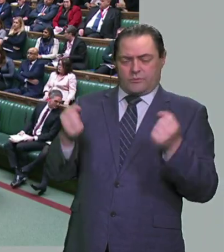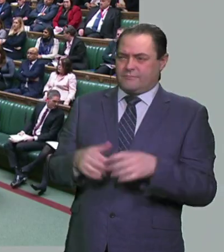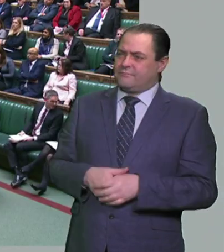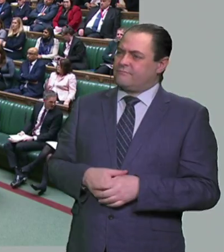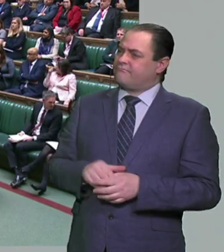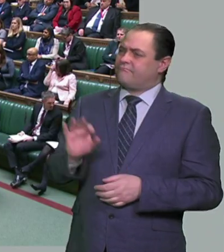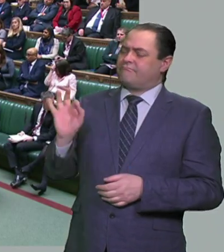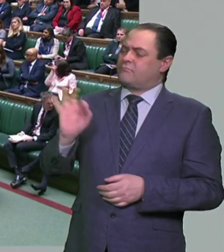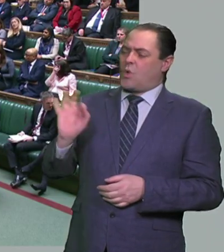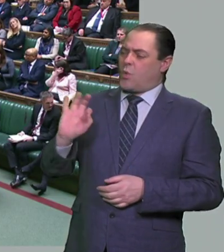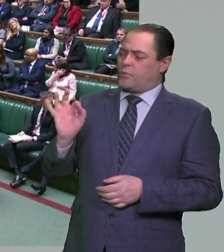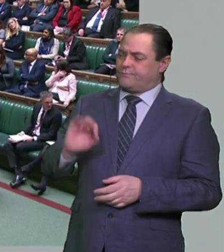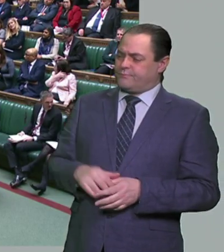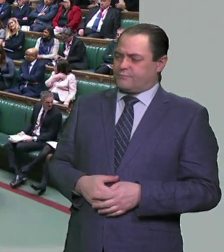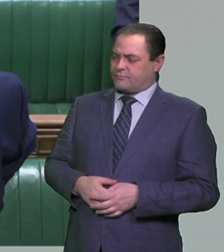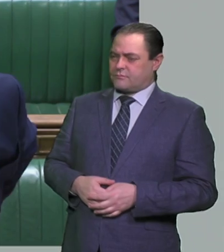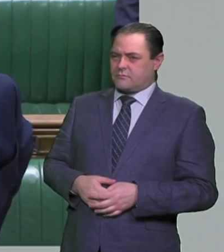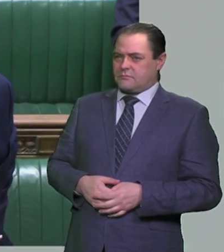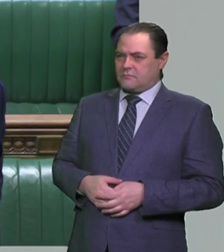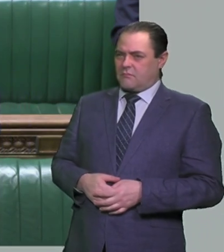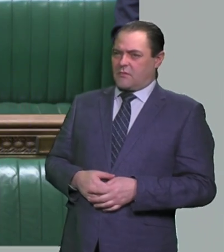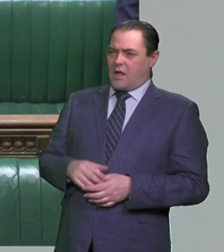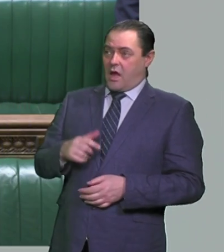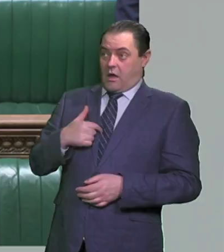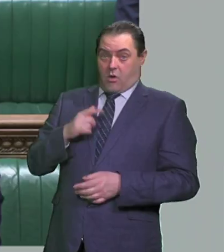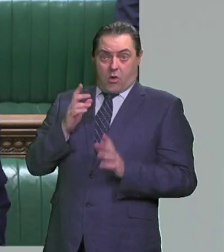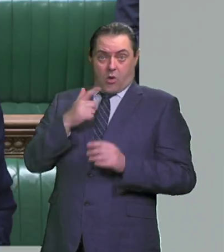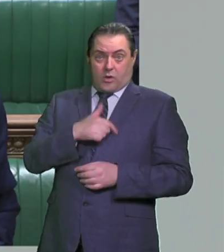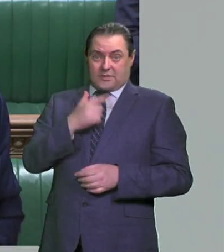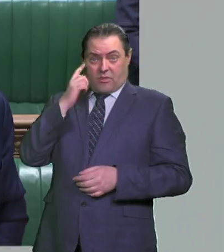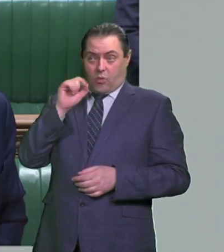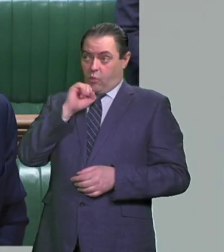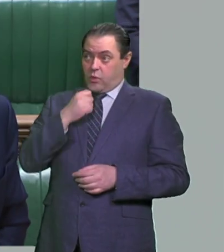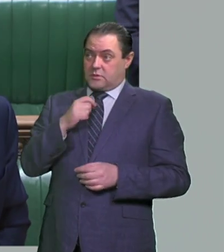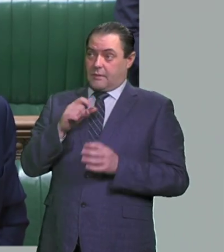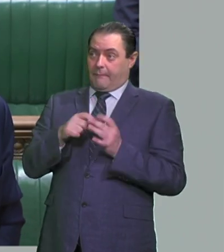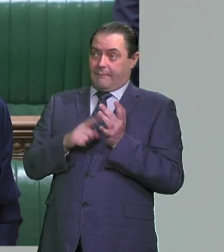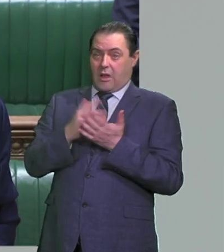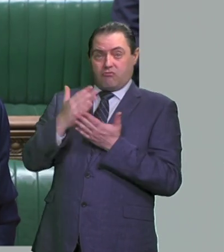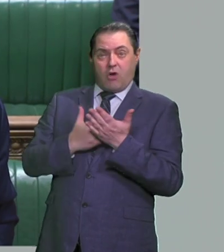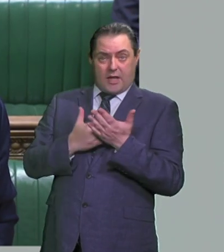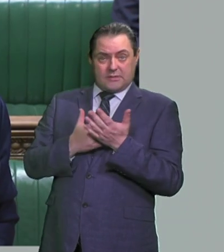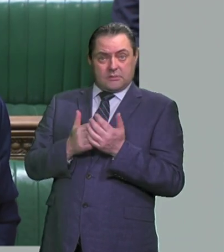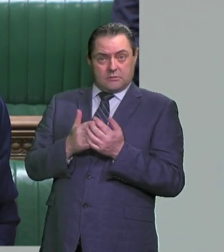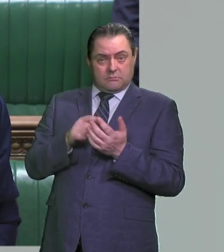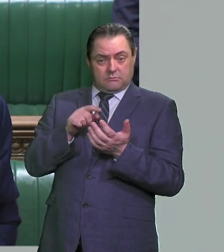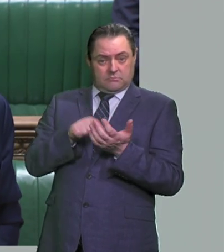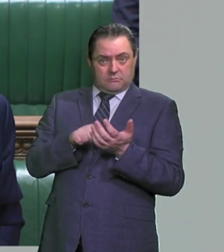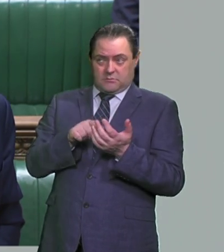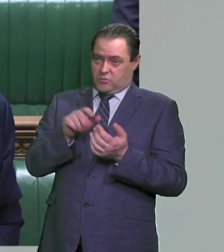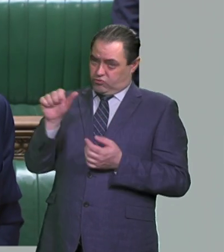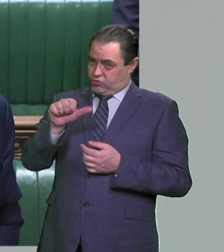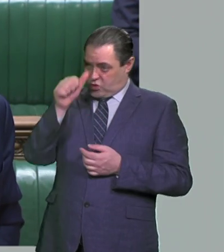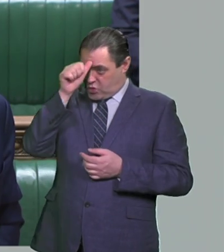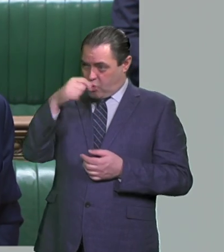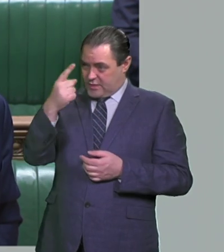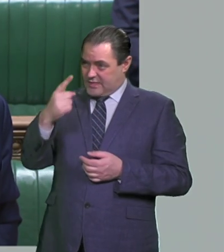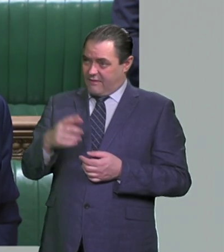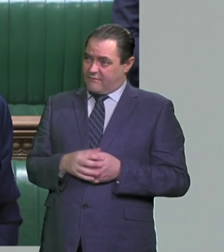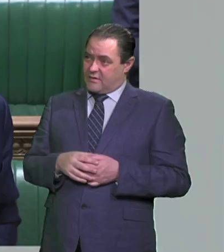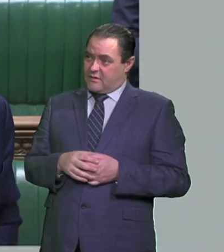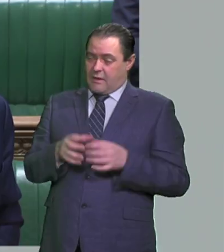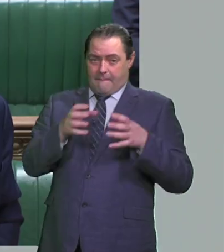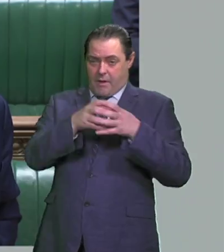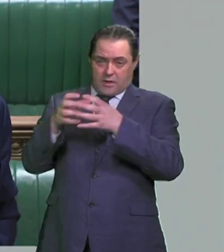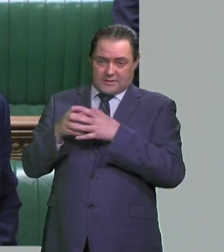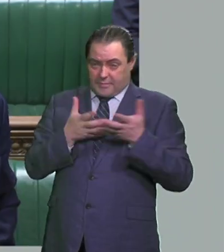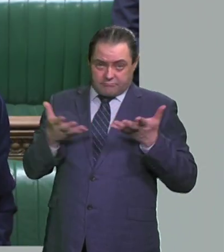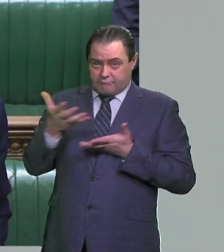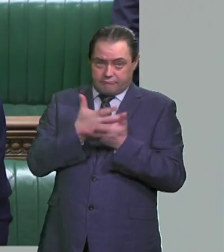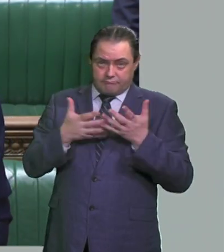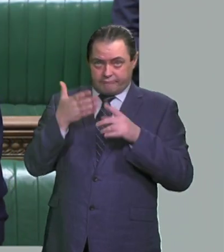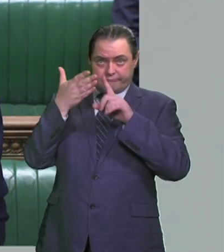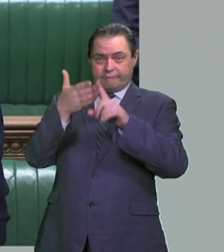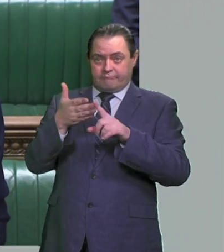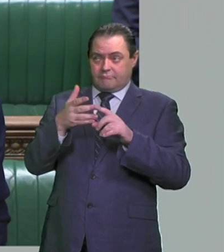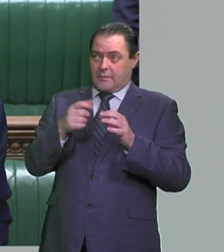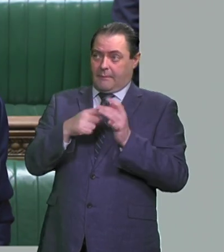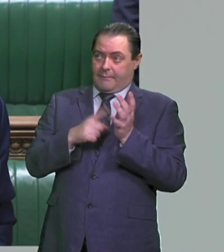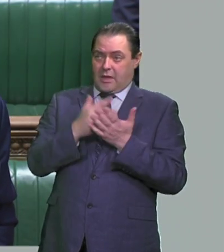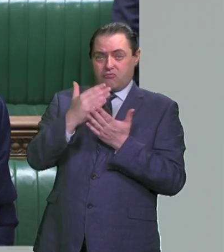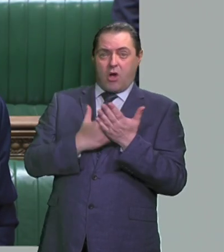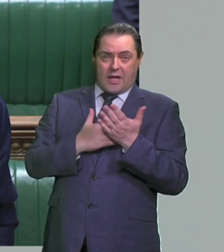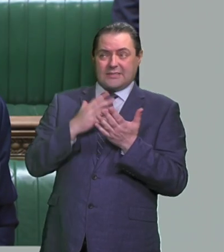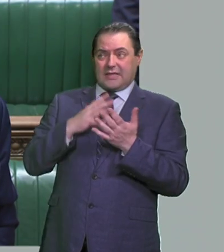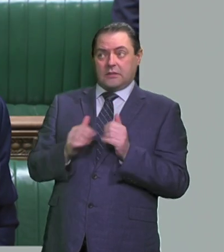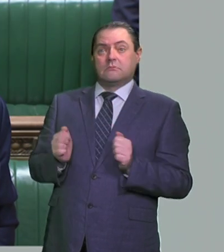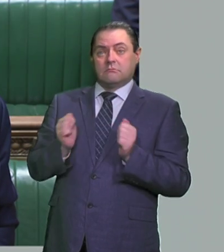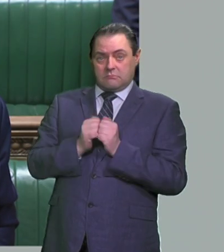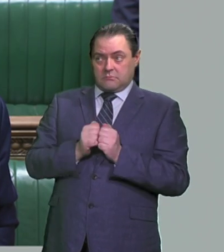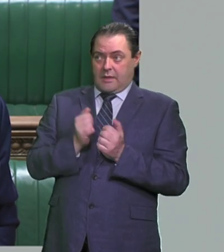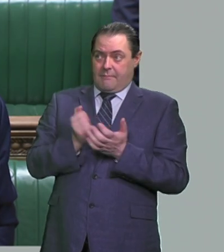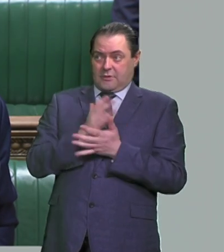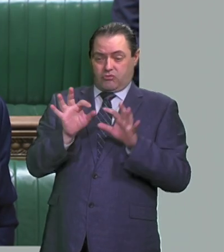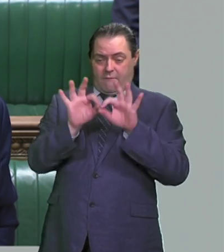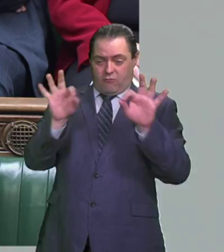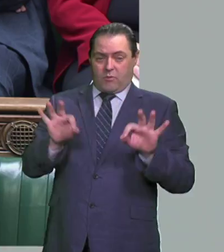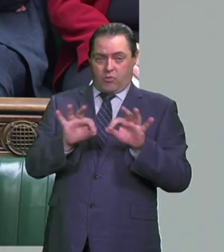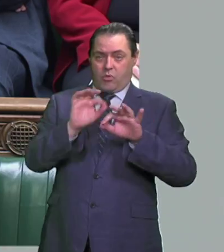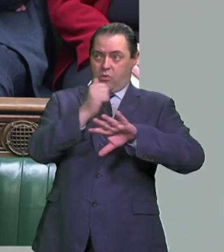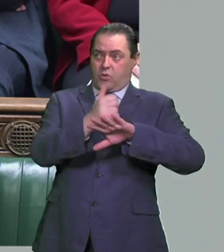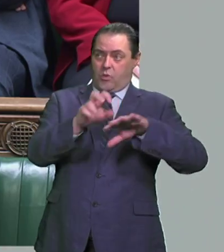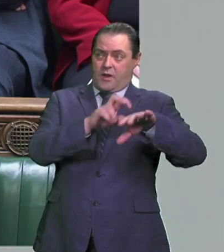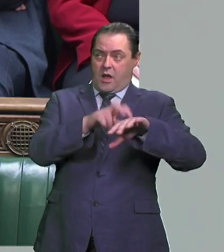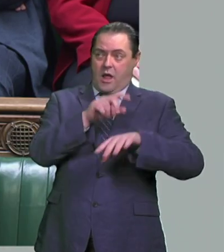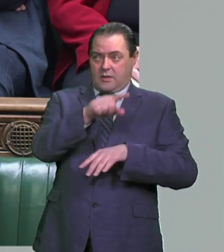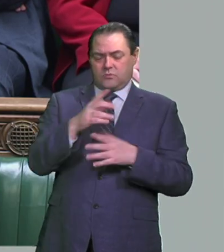No, not at all. I confess that I thought the honourable Lady was going to ask me about the Bill of Rights provisions in the agreement itself, but she ought to know that the parties have been working together towards that Bill of Rights and it will need consensus to deliver a framework in Northern Ireland.